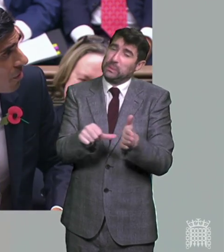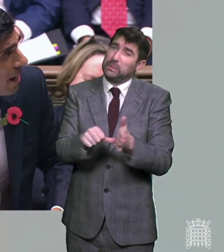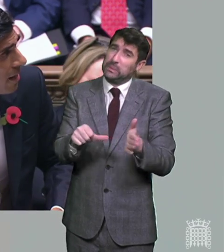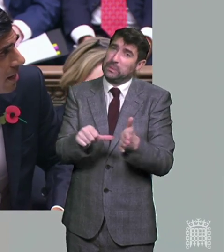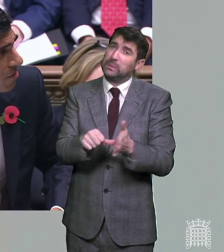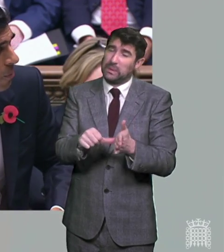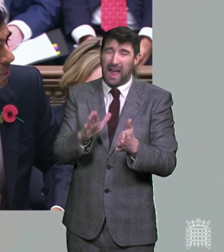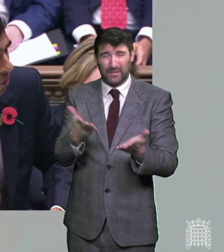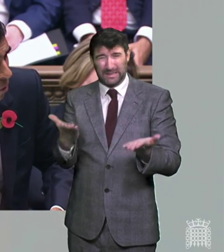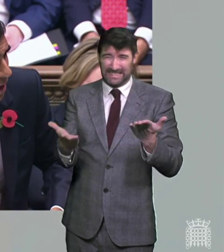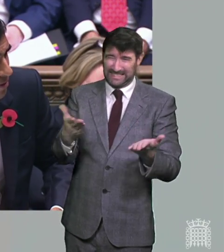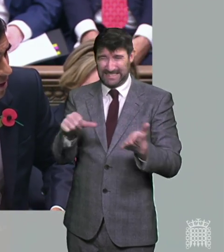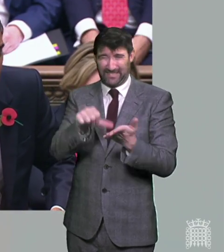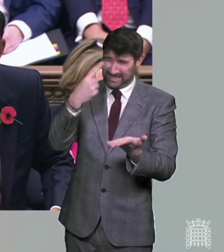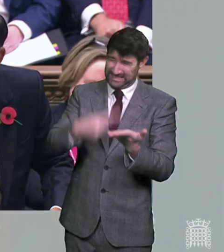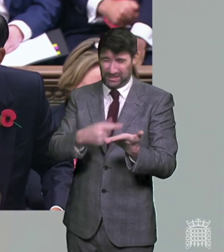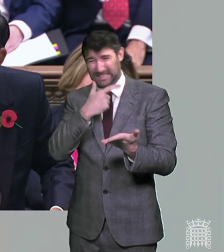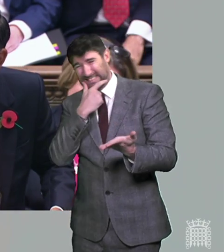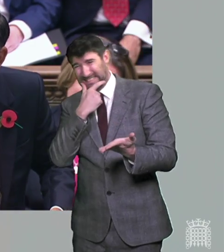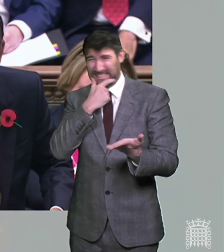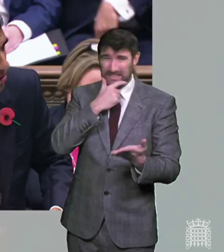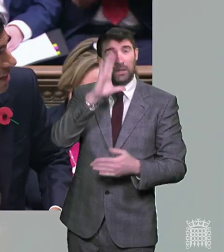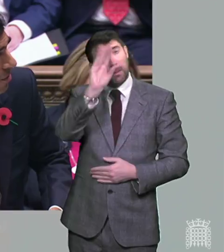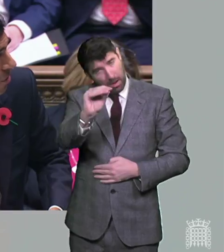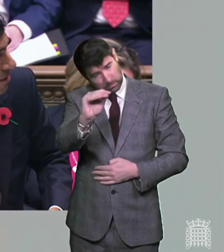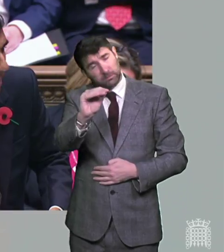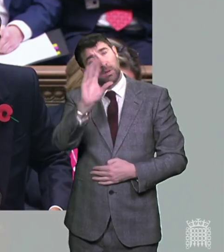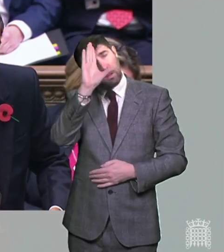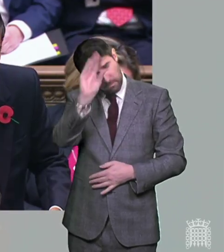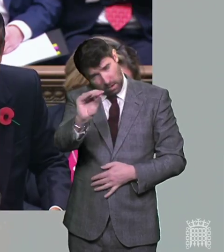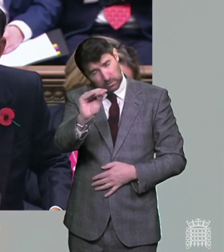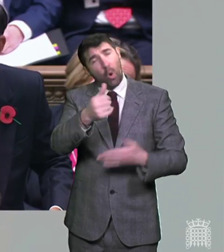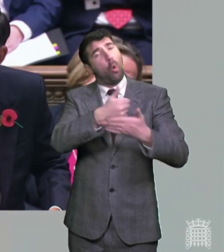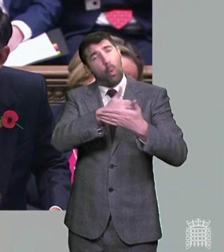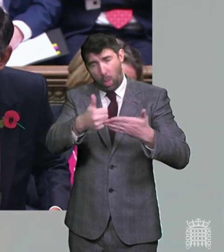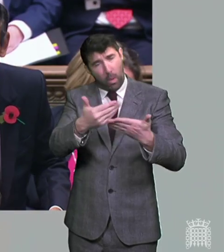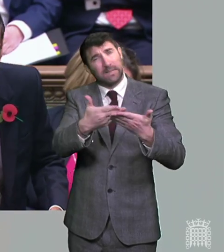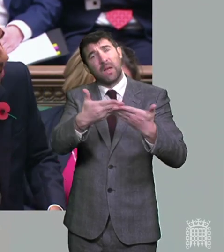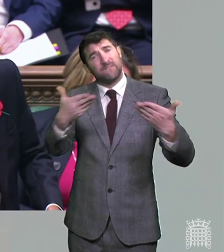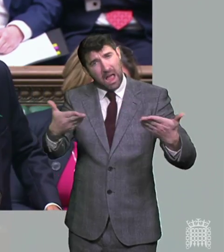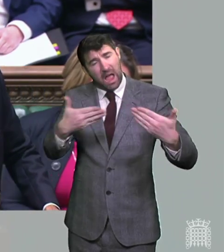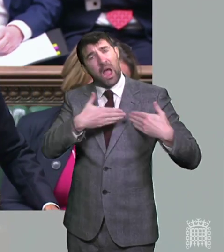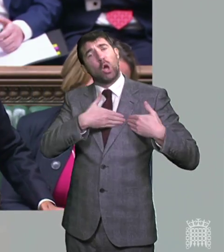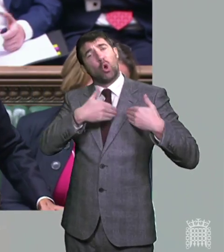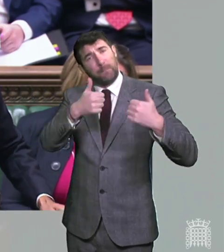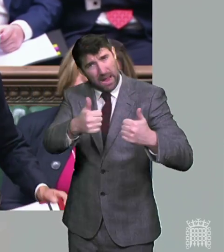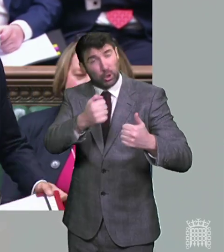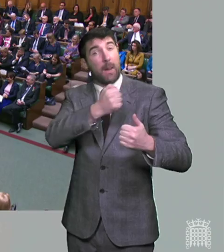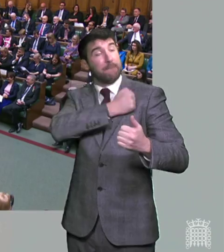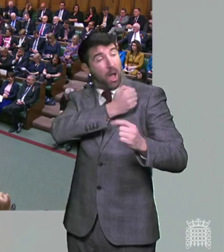What I would say is that we will always—as my track record as Chancellor demonstrates—have fairness and compassion at the heart of everything we do.